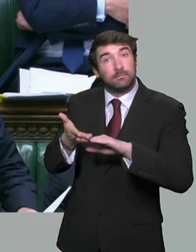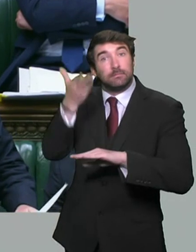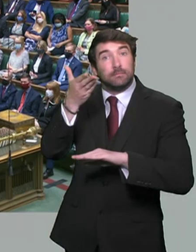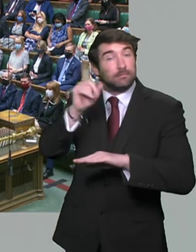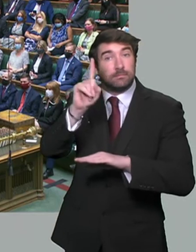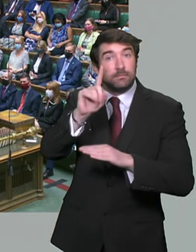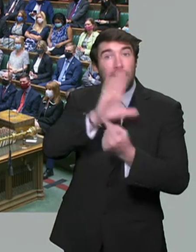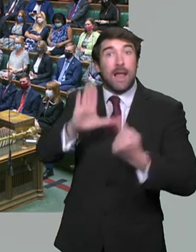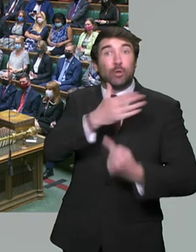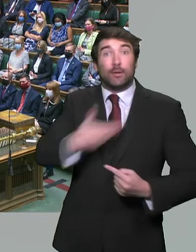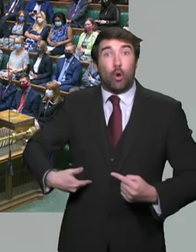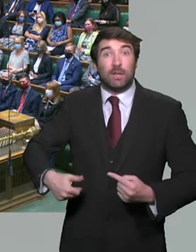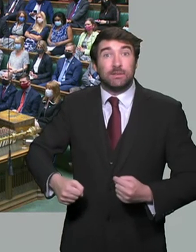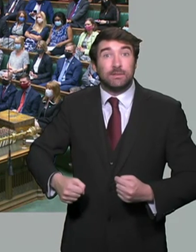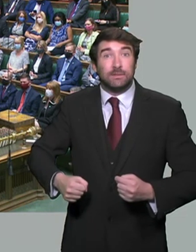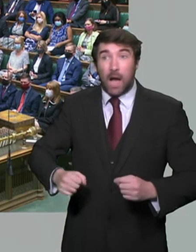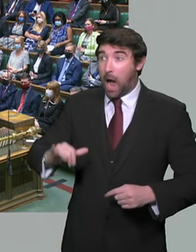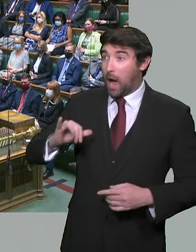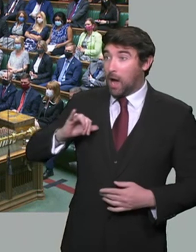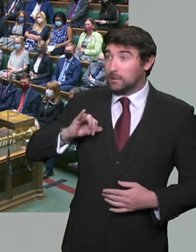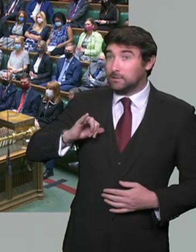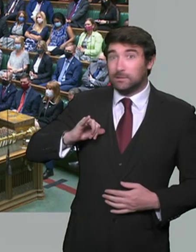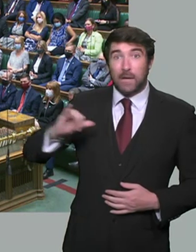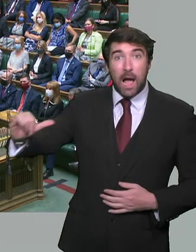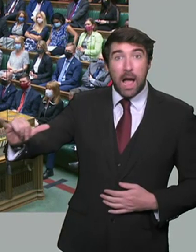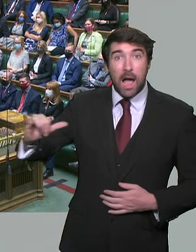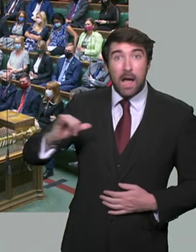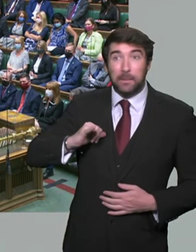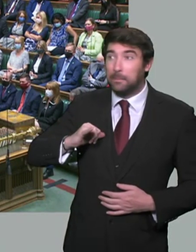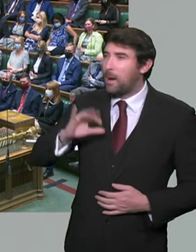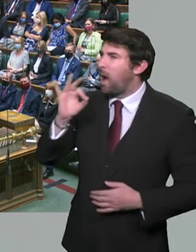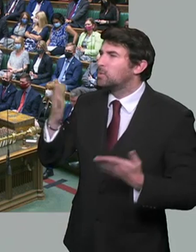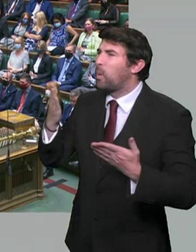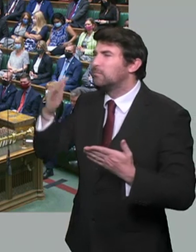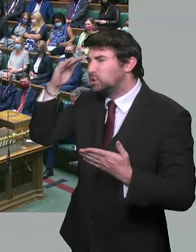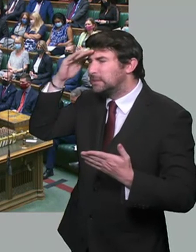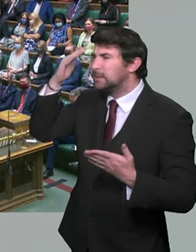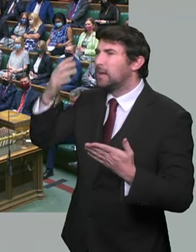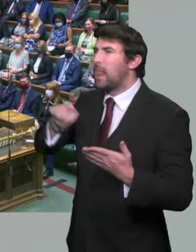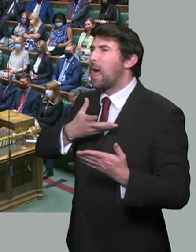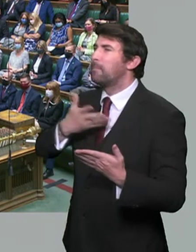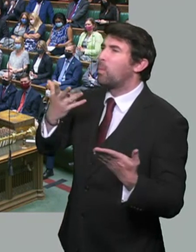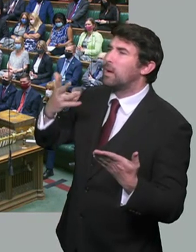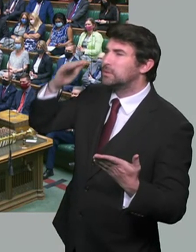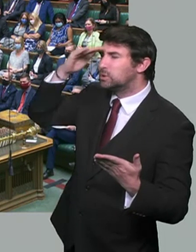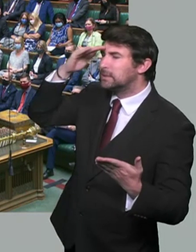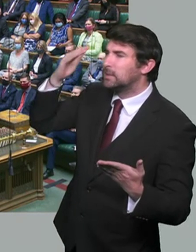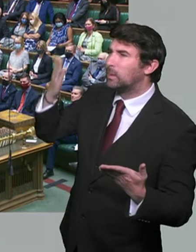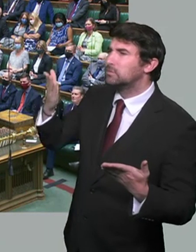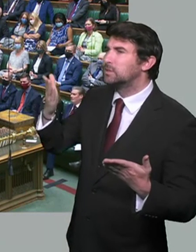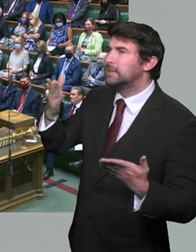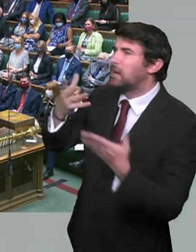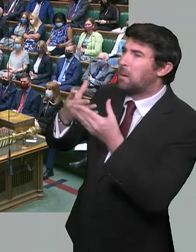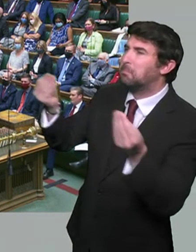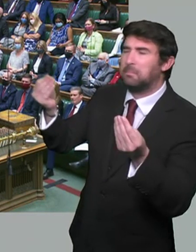Where is she? I can’t see her in her place, Mr Speaker.